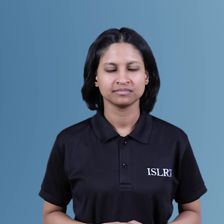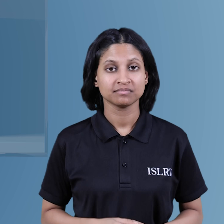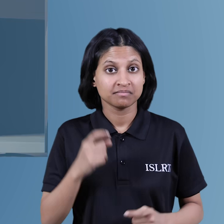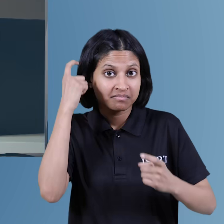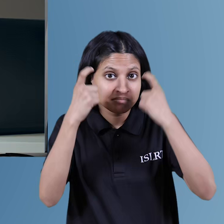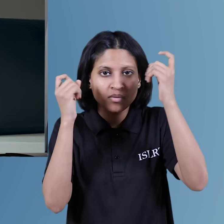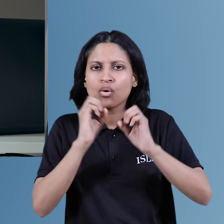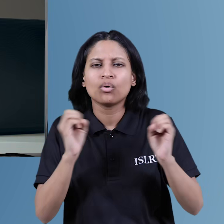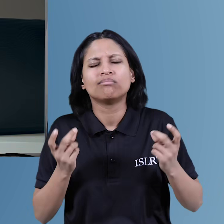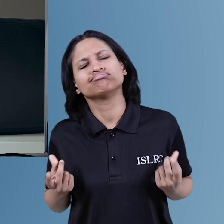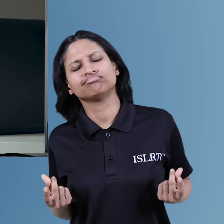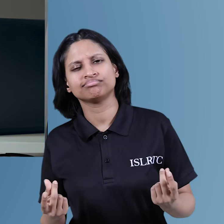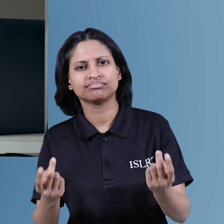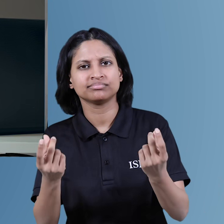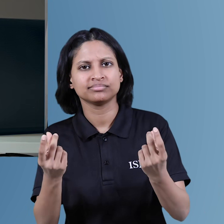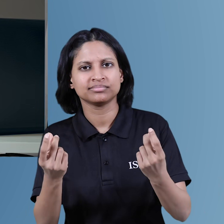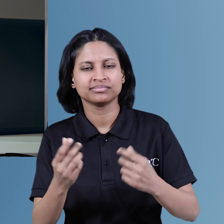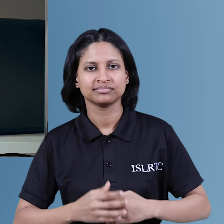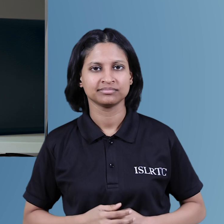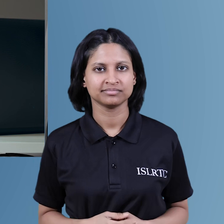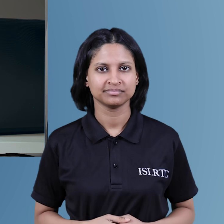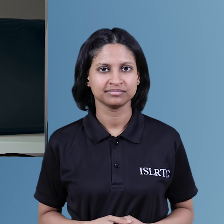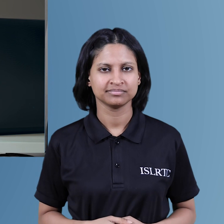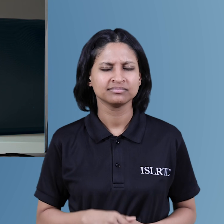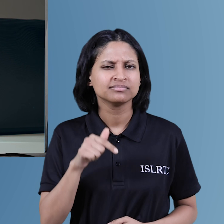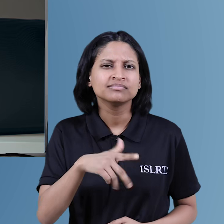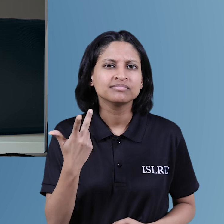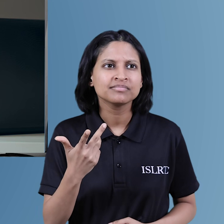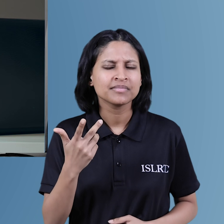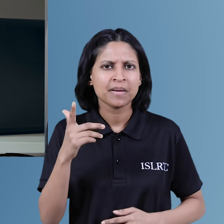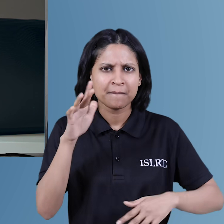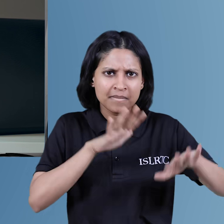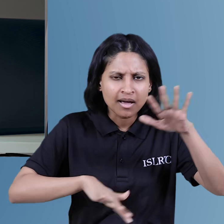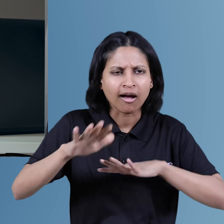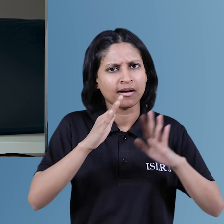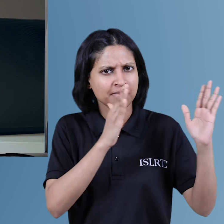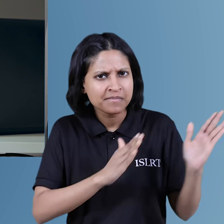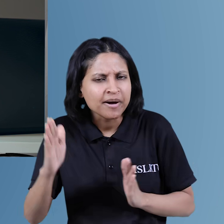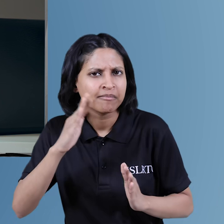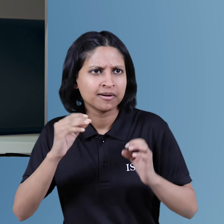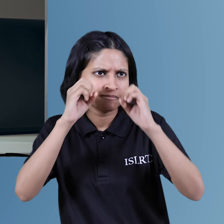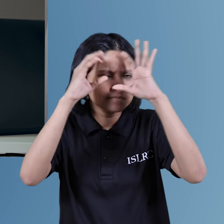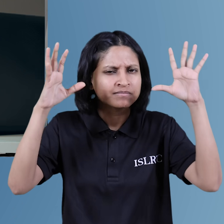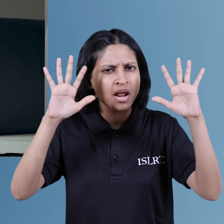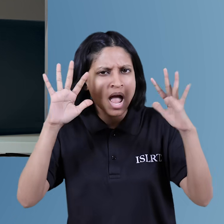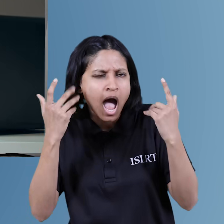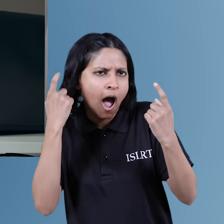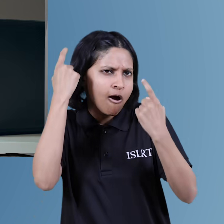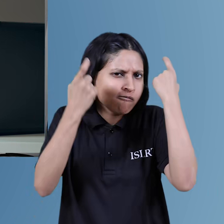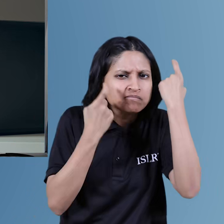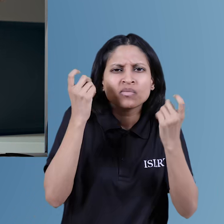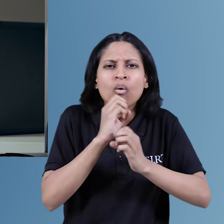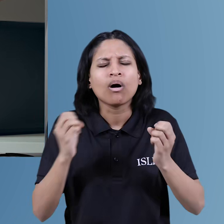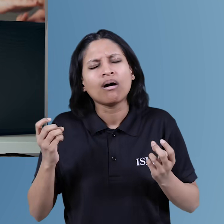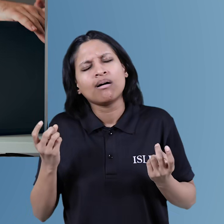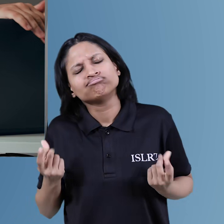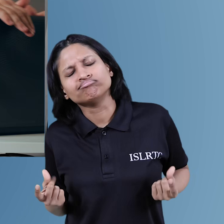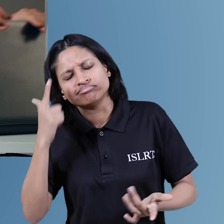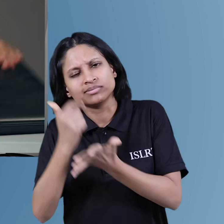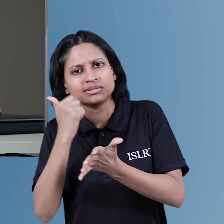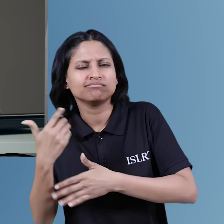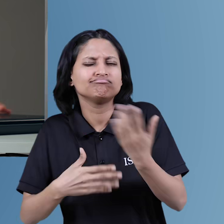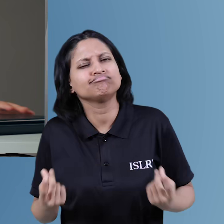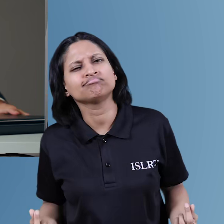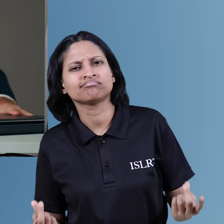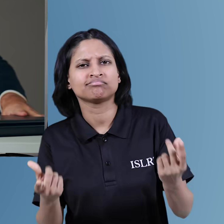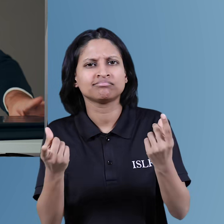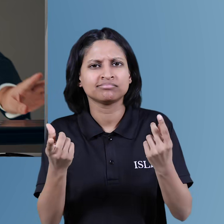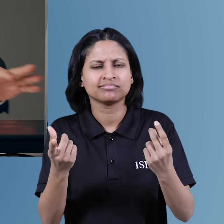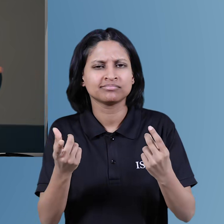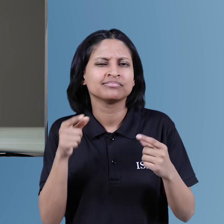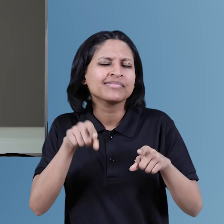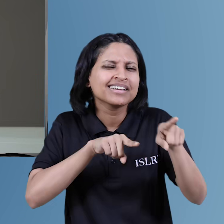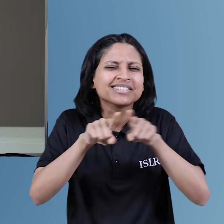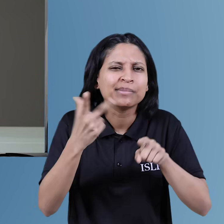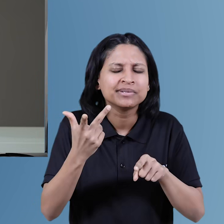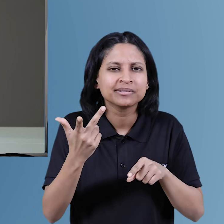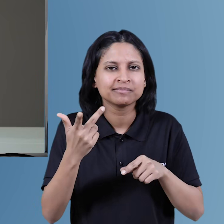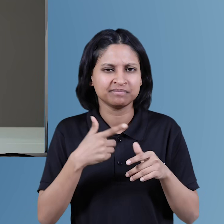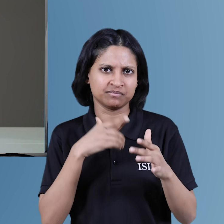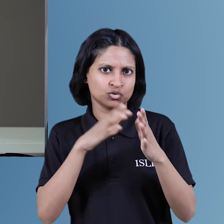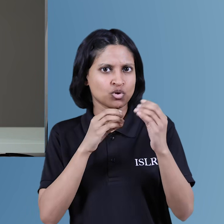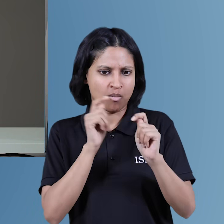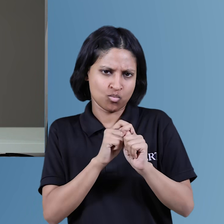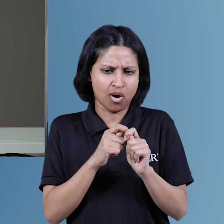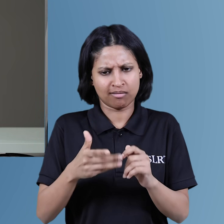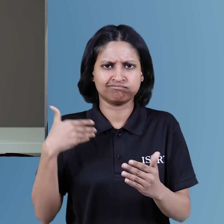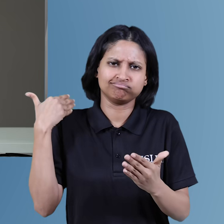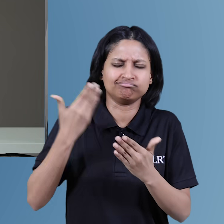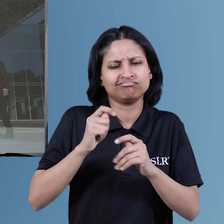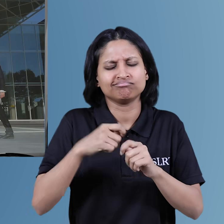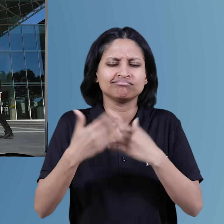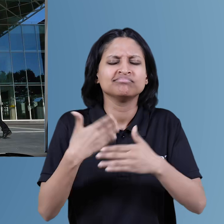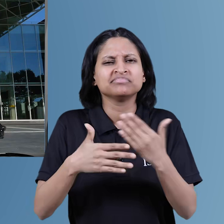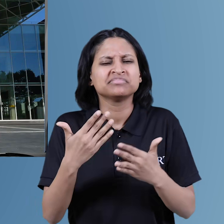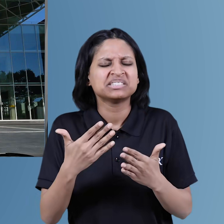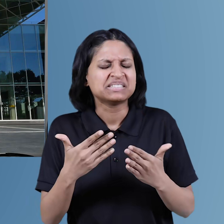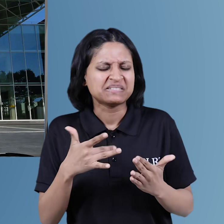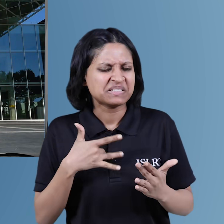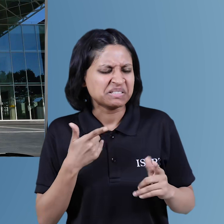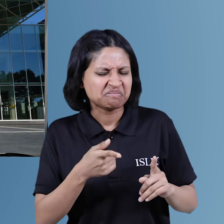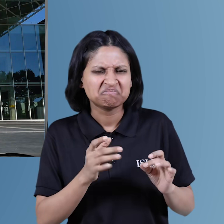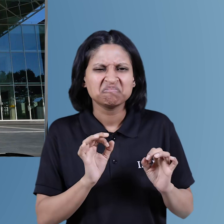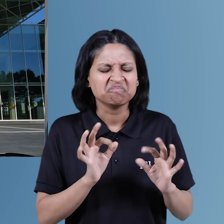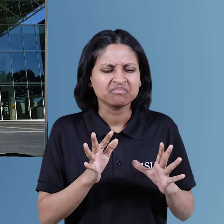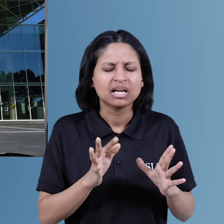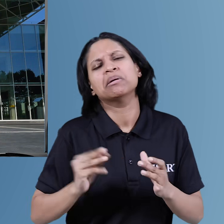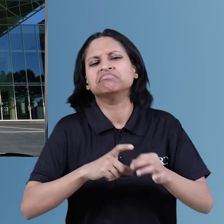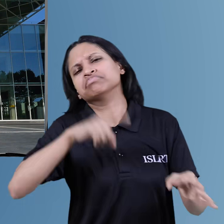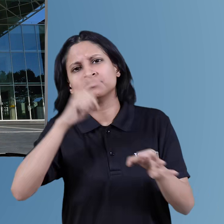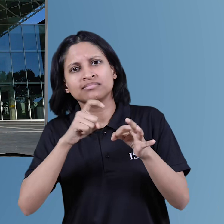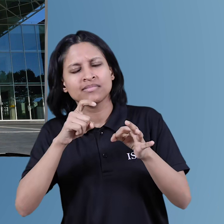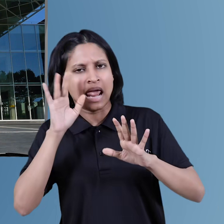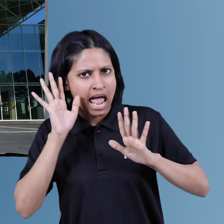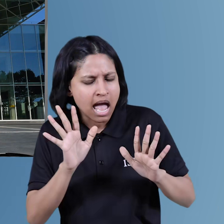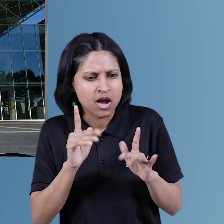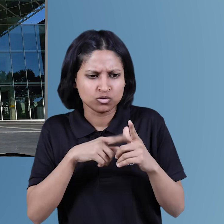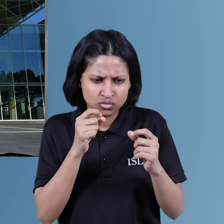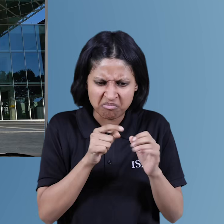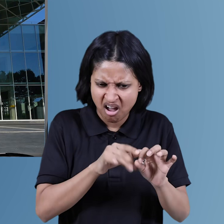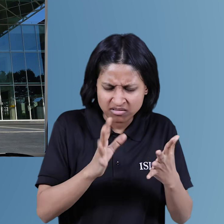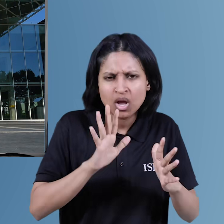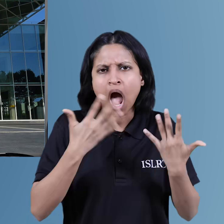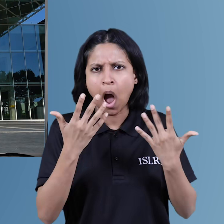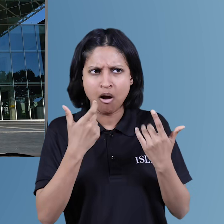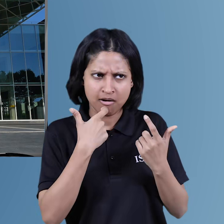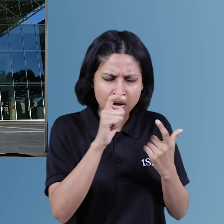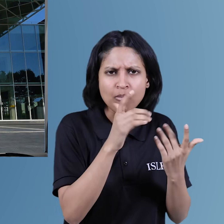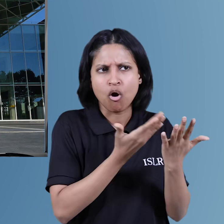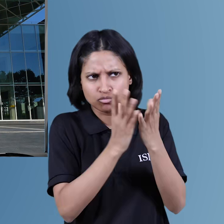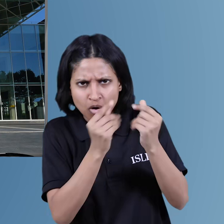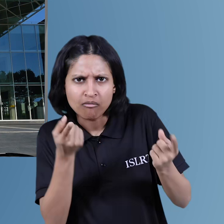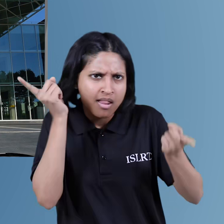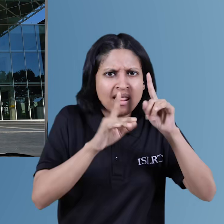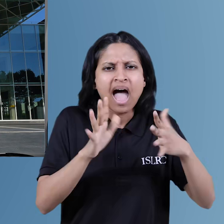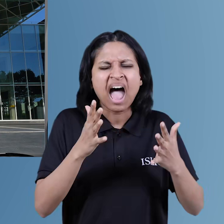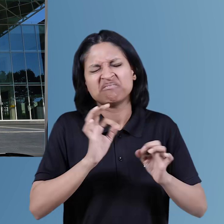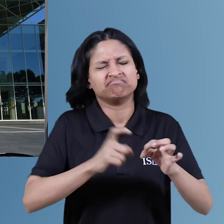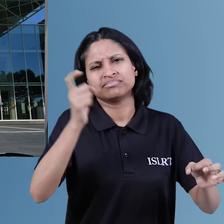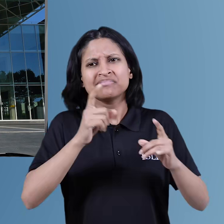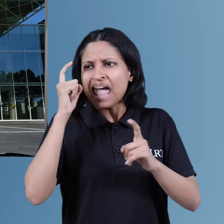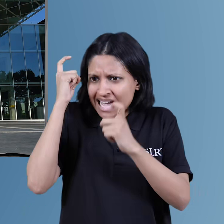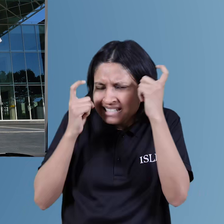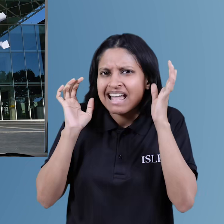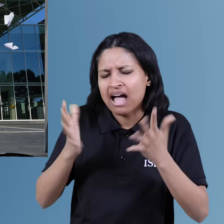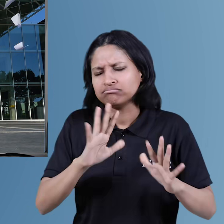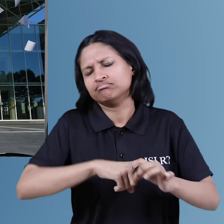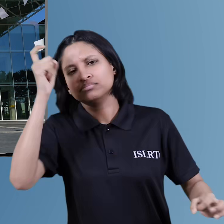Impulsive Impulsive refers to acting swiftly without fully considering the consequences. For example, quitting a job without considering the potential repercussions or exploring alternatives is an impulsive decision.